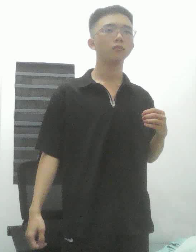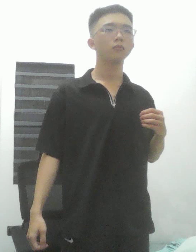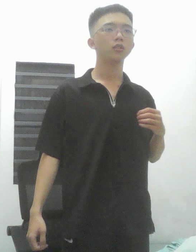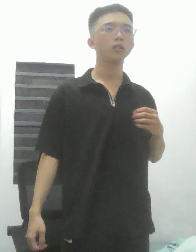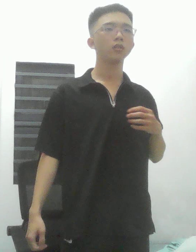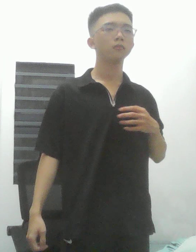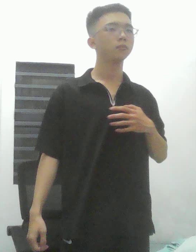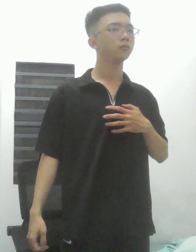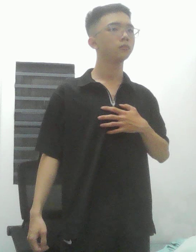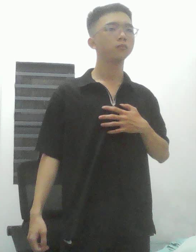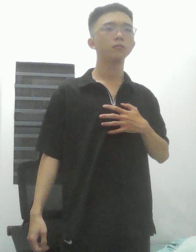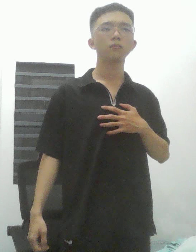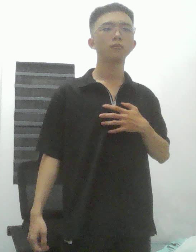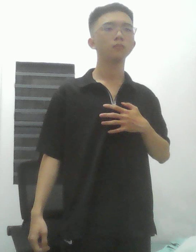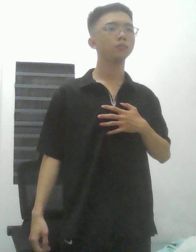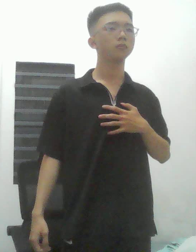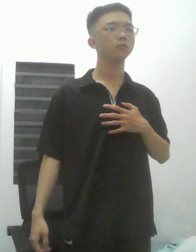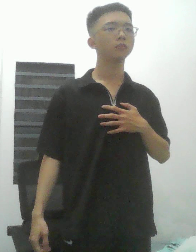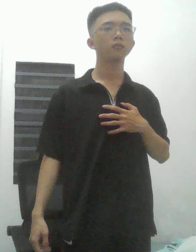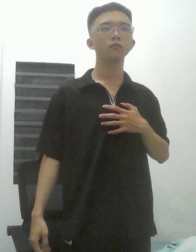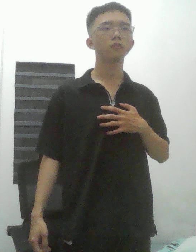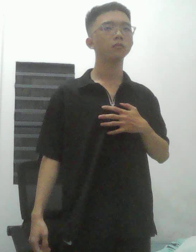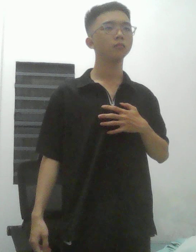khong thich